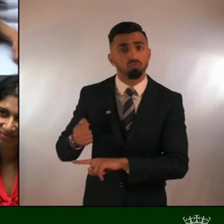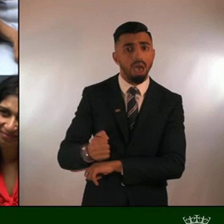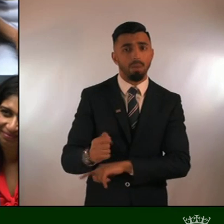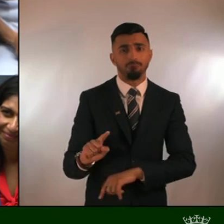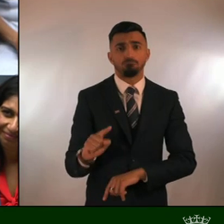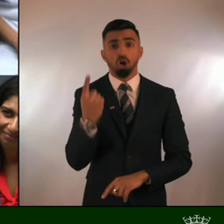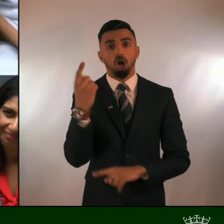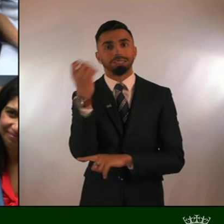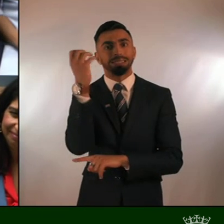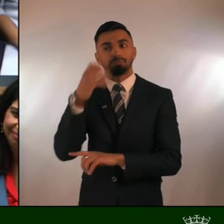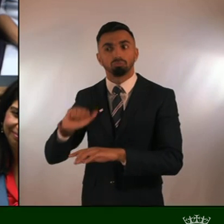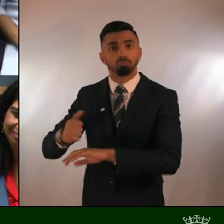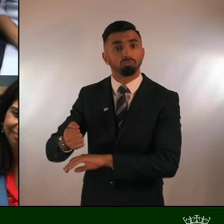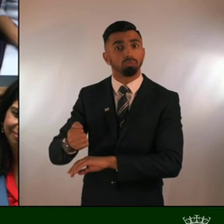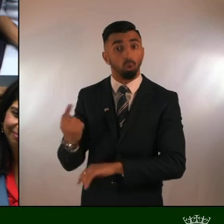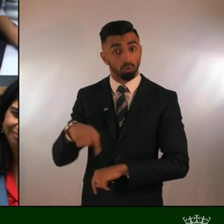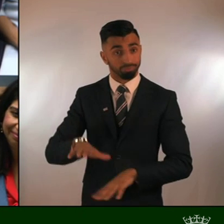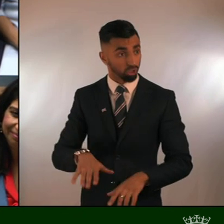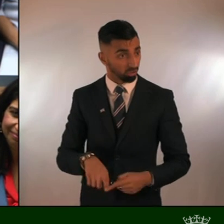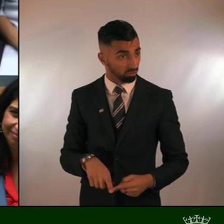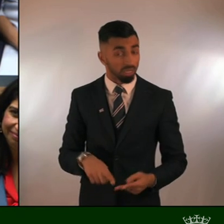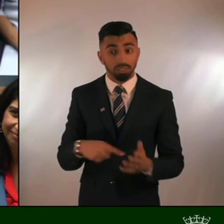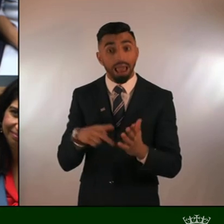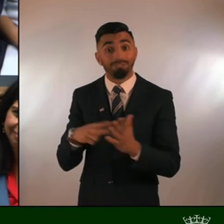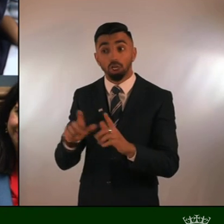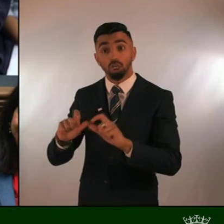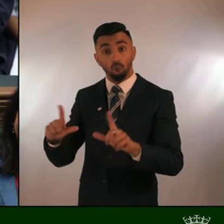The first television was invented by a Scot.